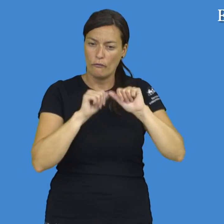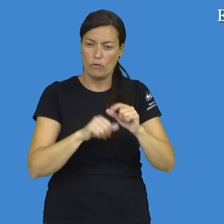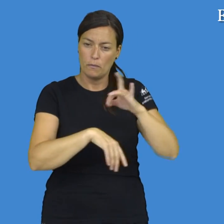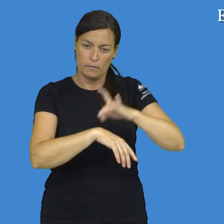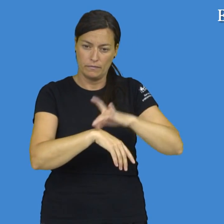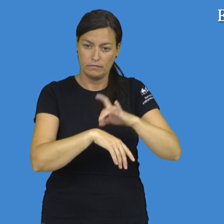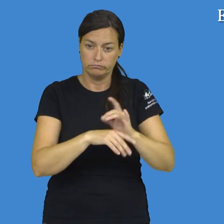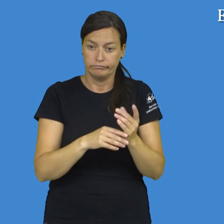enfermo